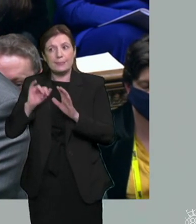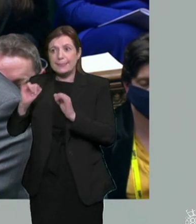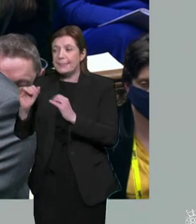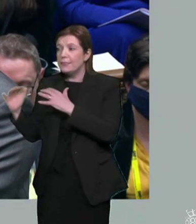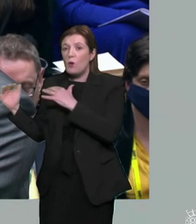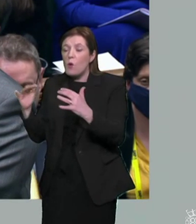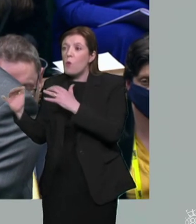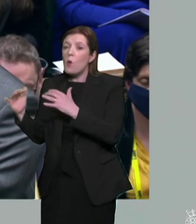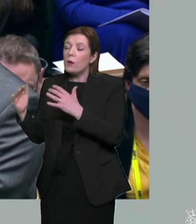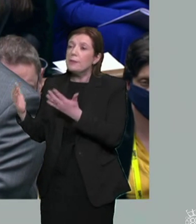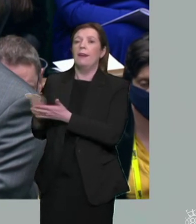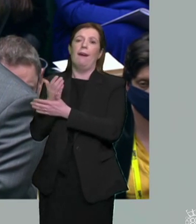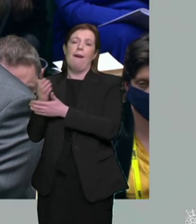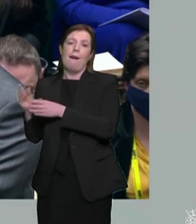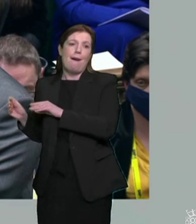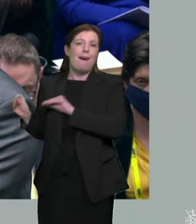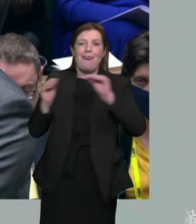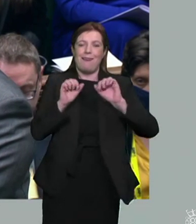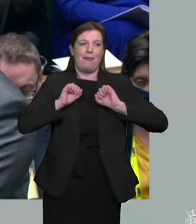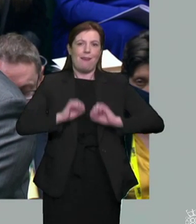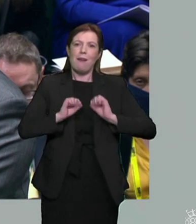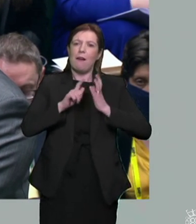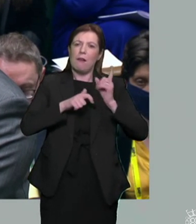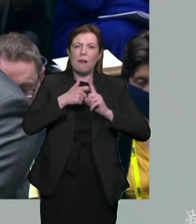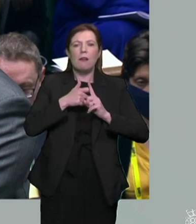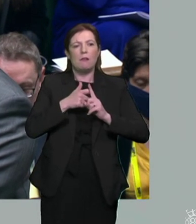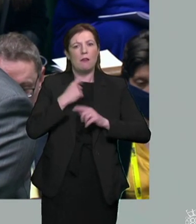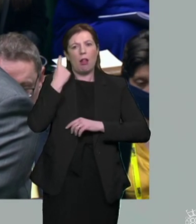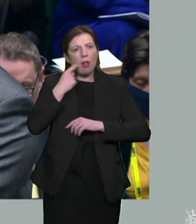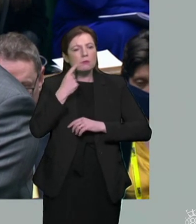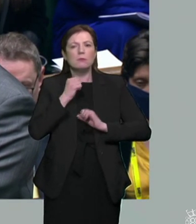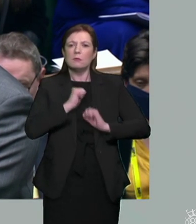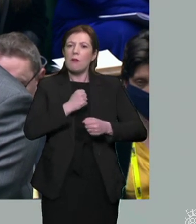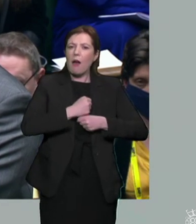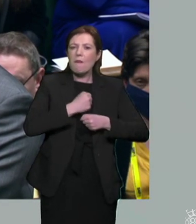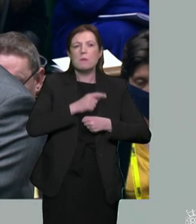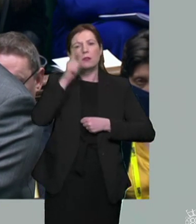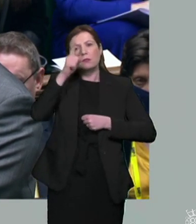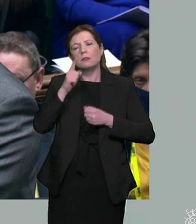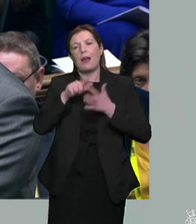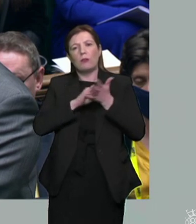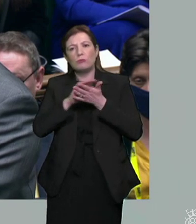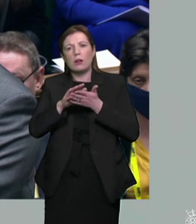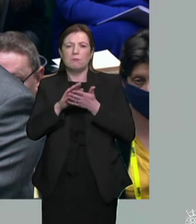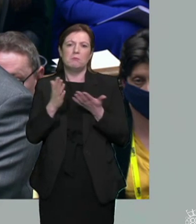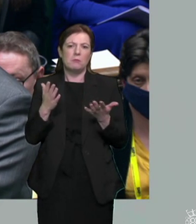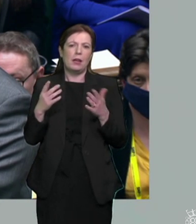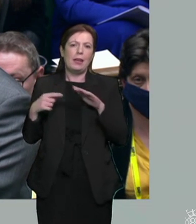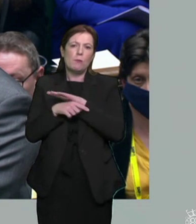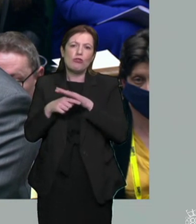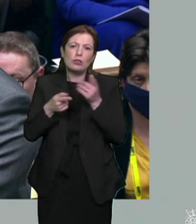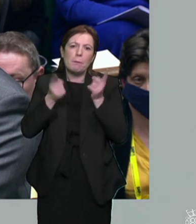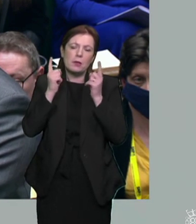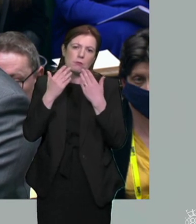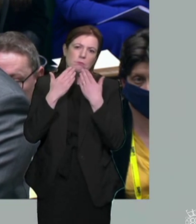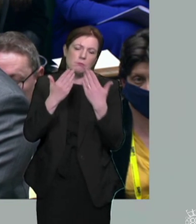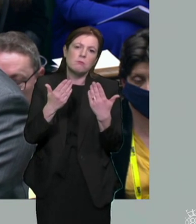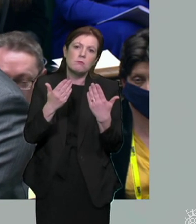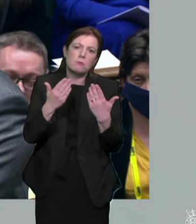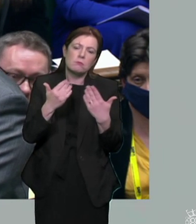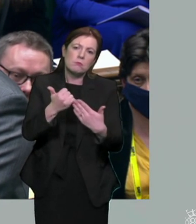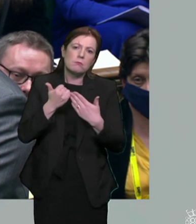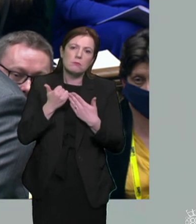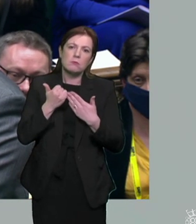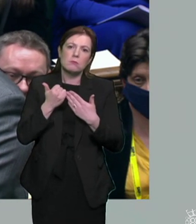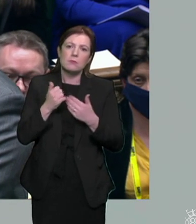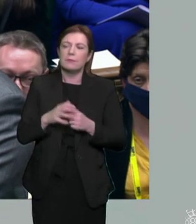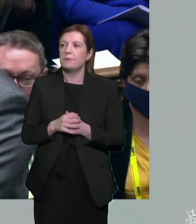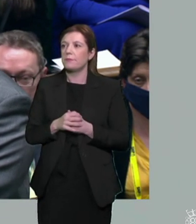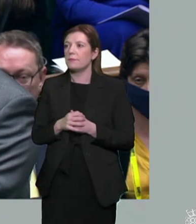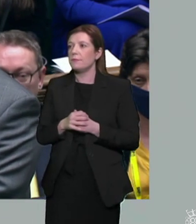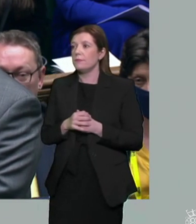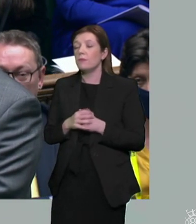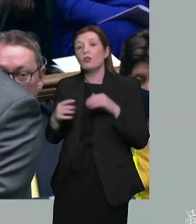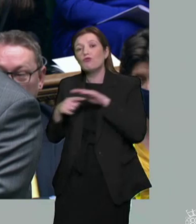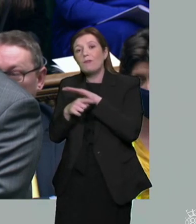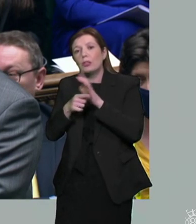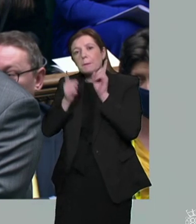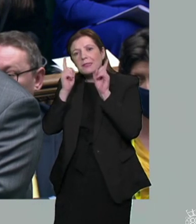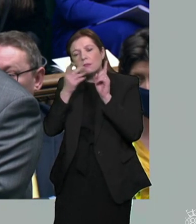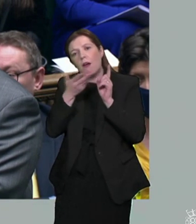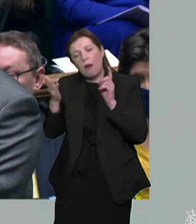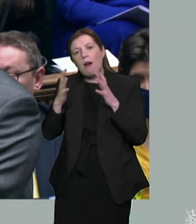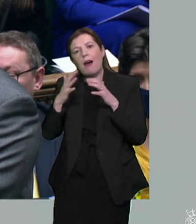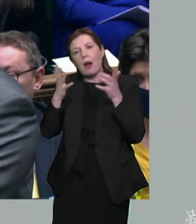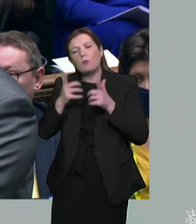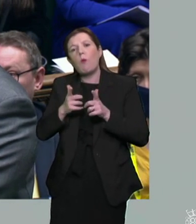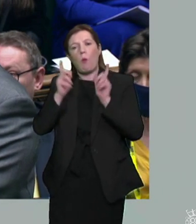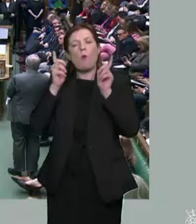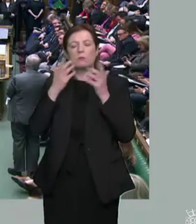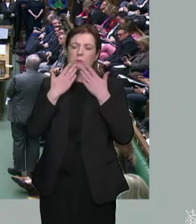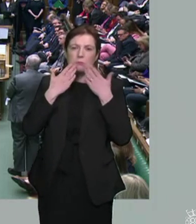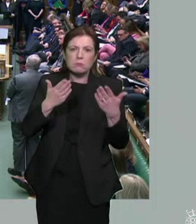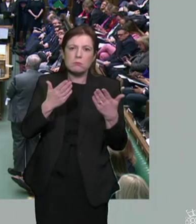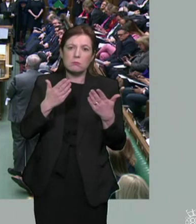I thank the Governments in London and in Edinburgh, and in particular the immigration Minister, the honourable Member for Torbay , and the refugee Minister in the House of Lords, Lord Harrington.